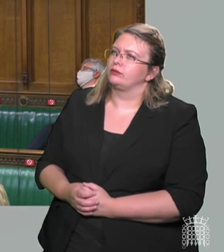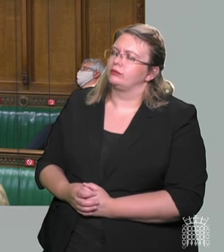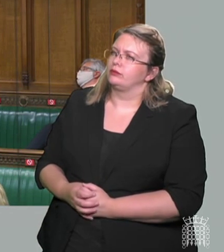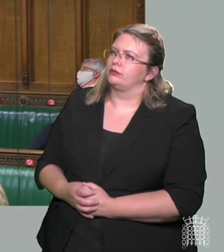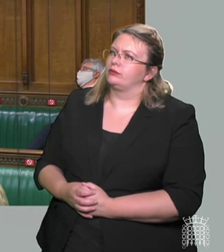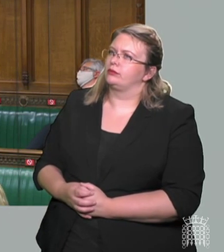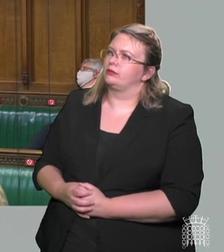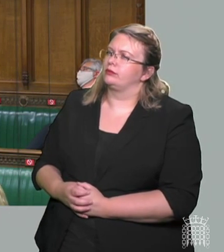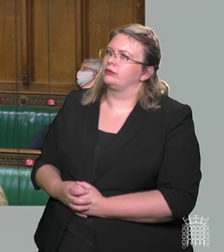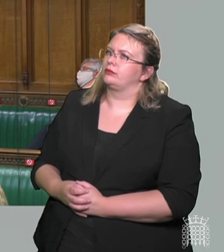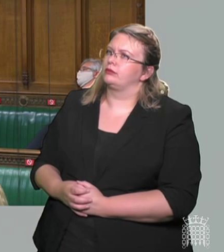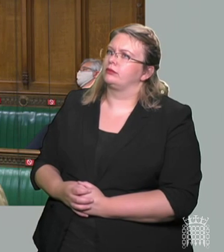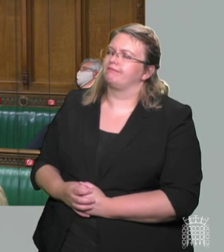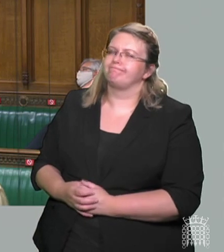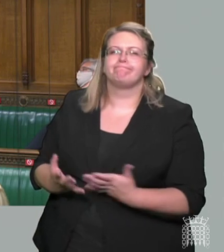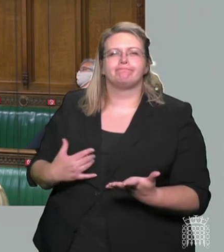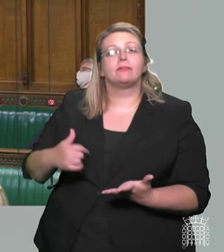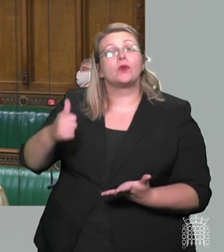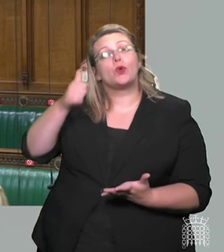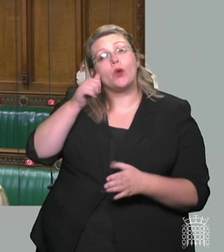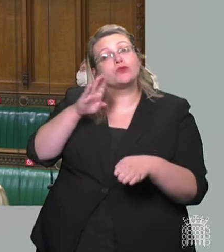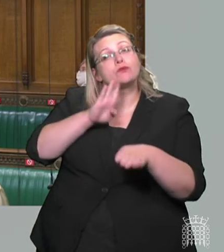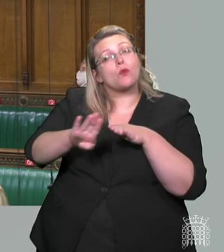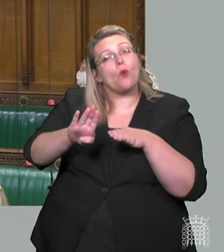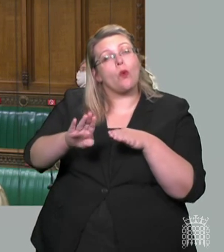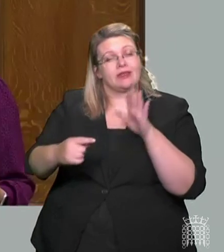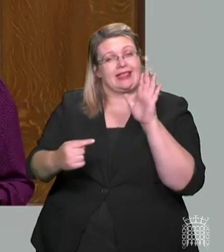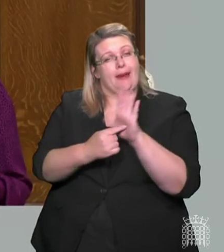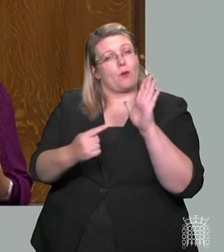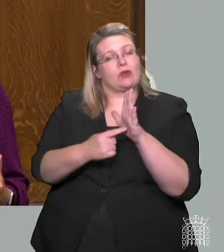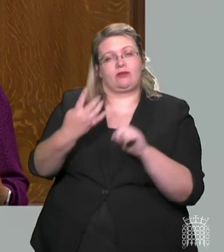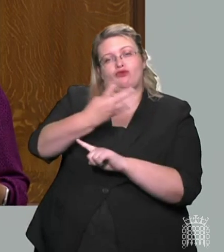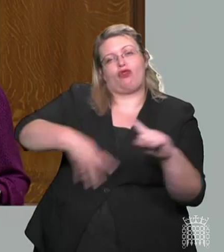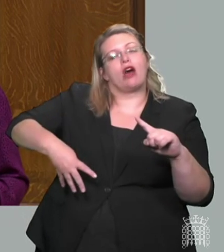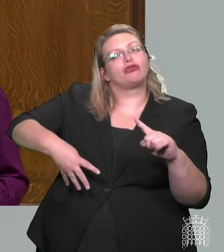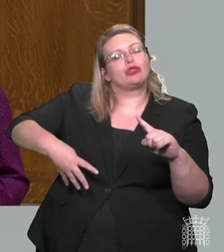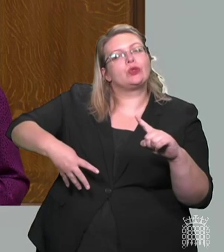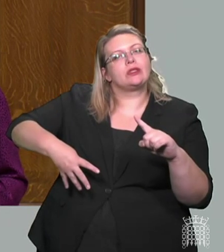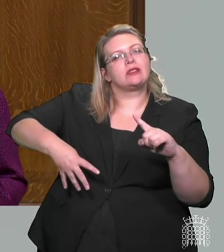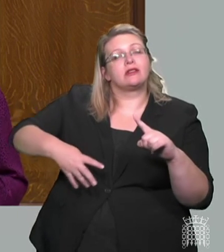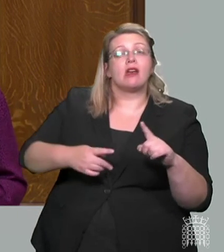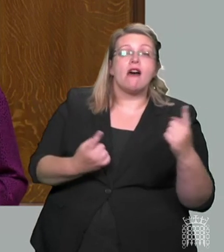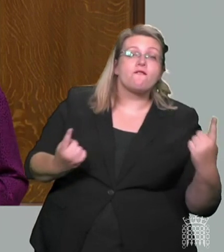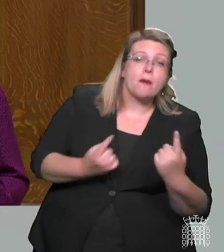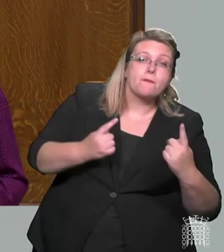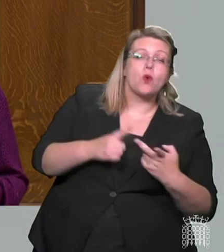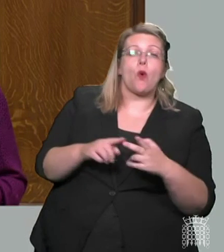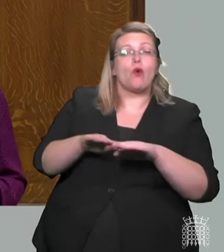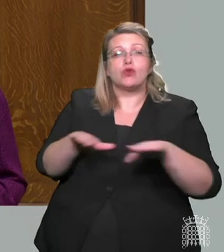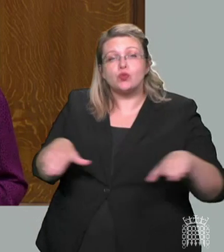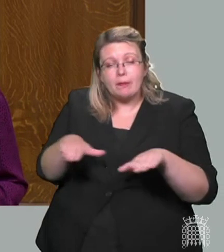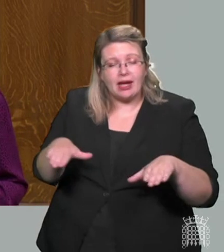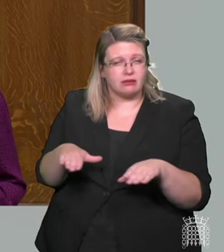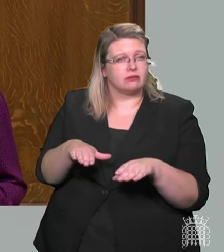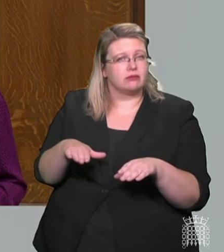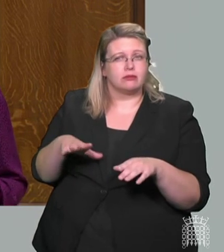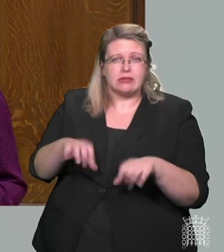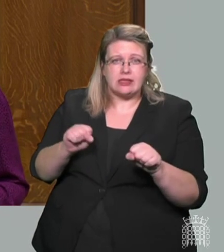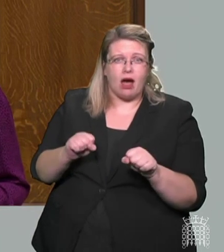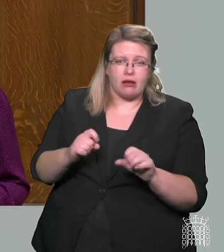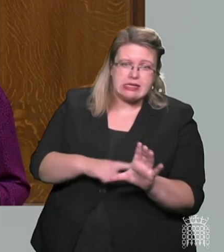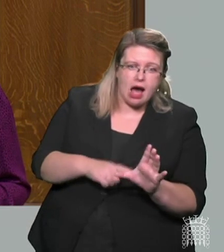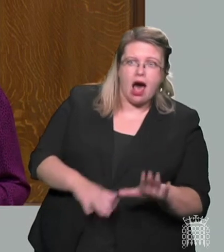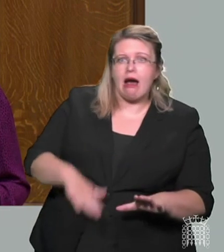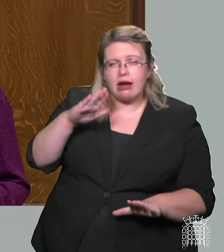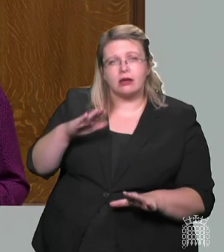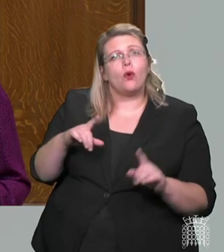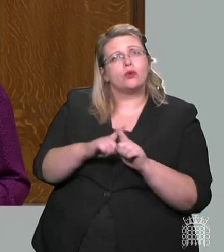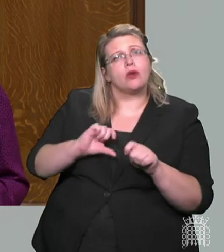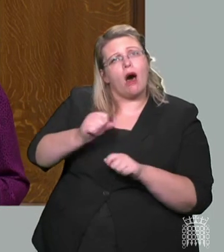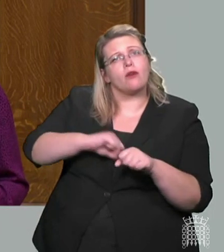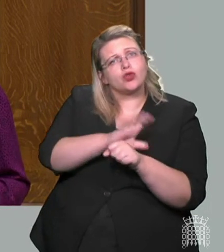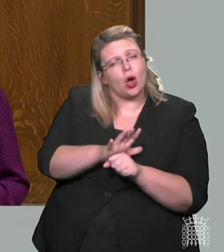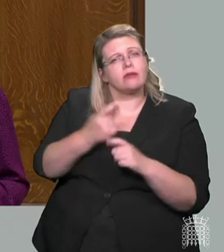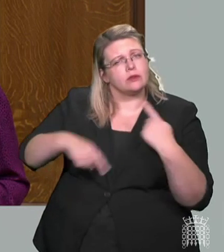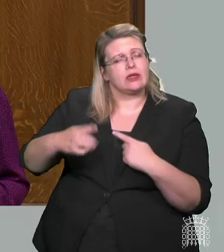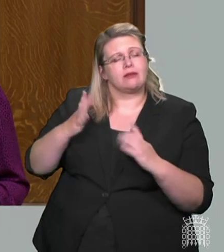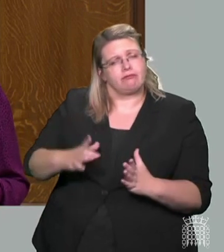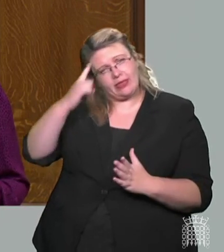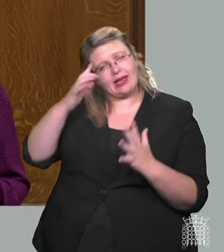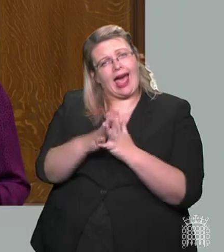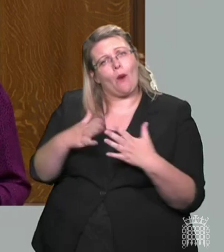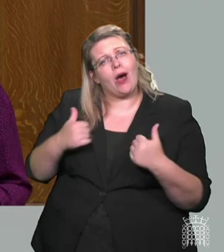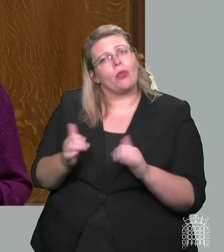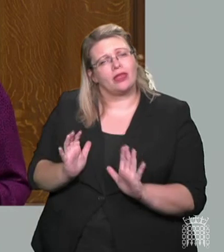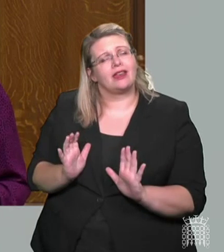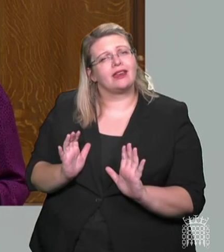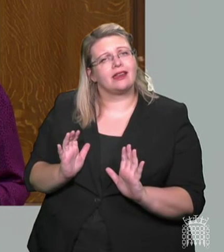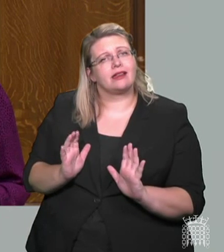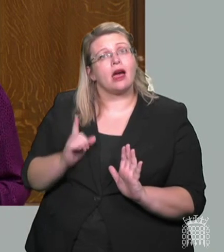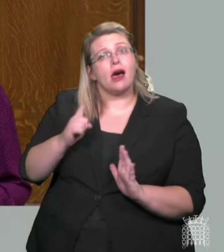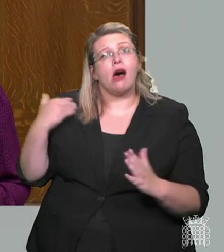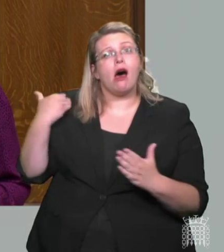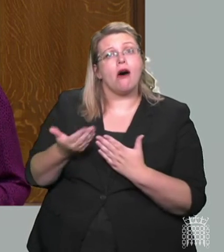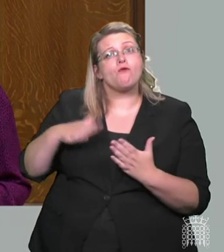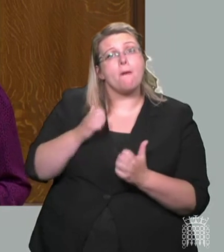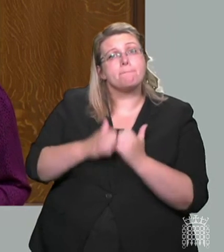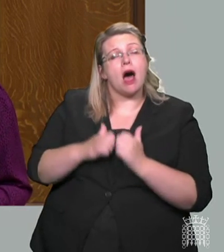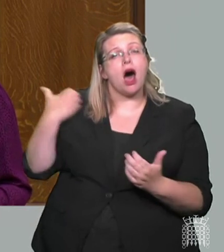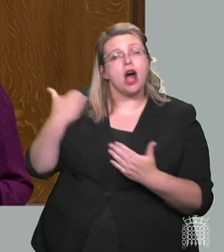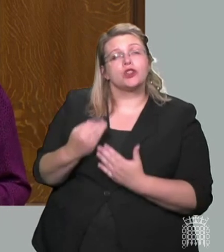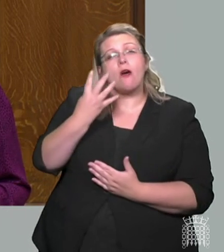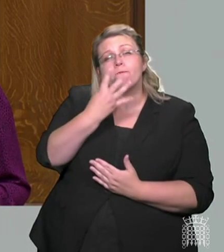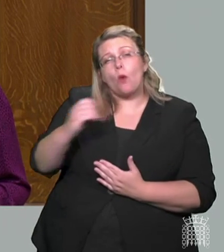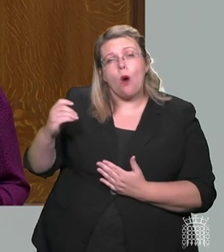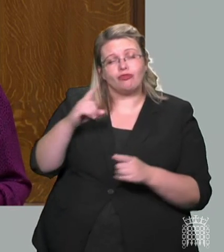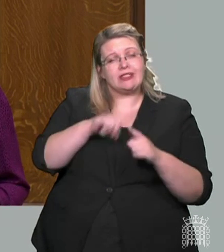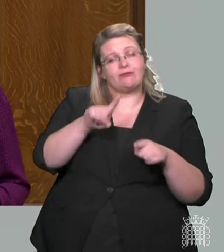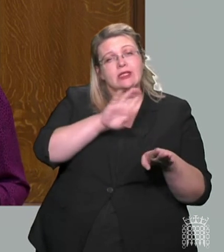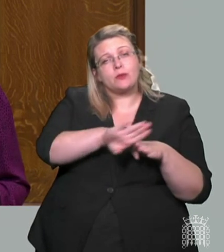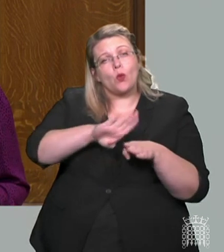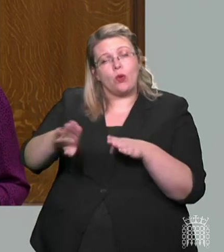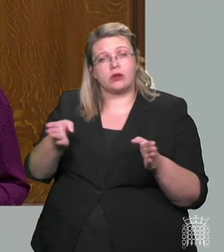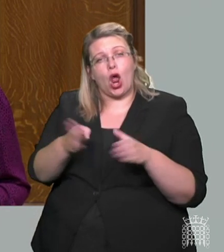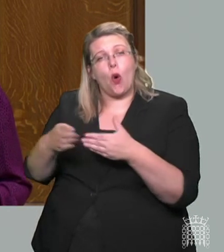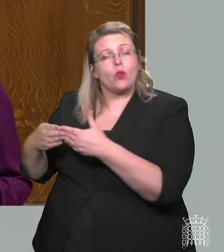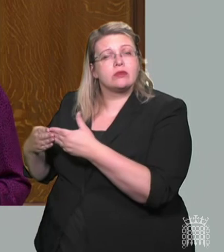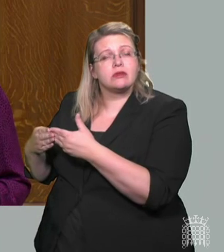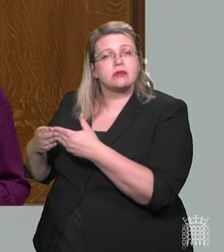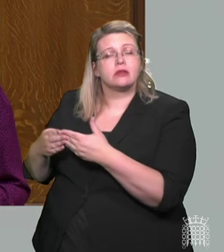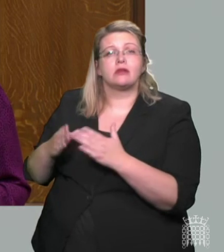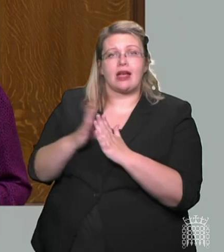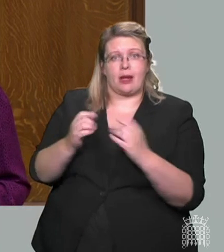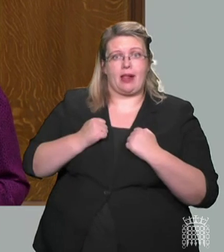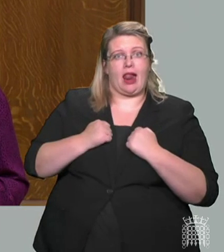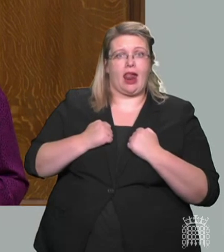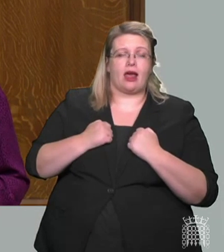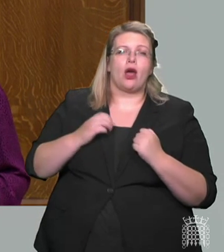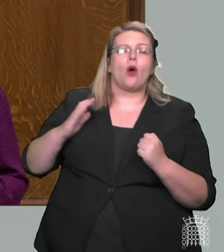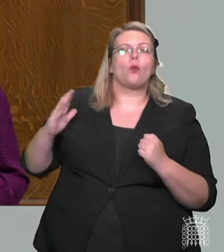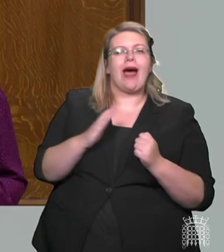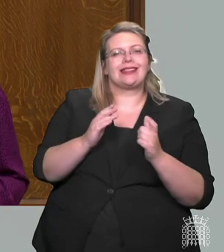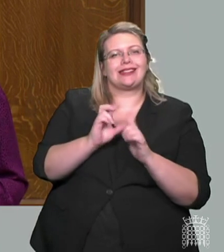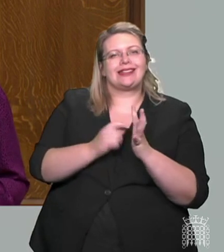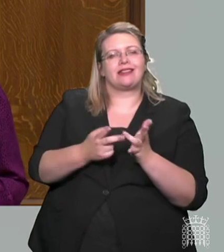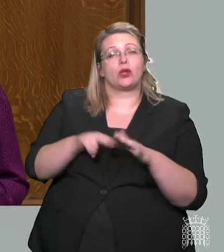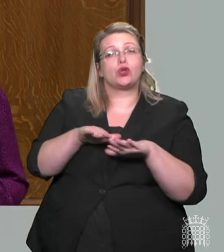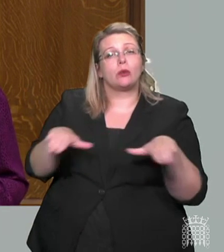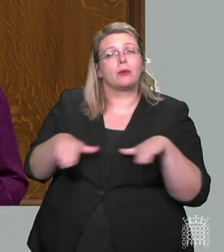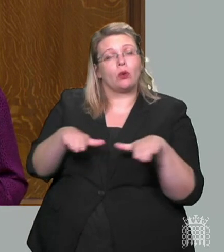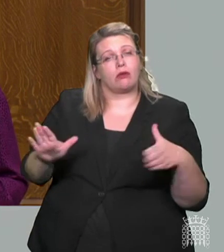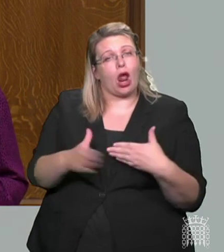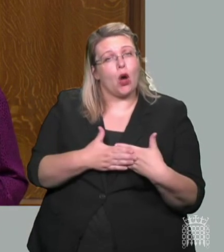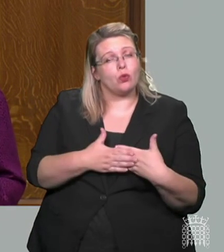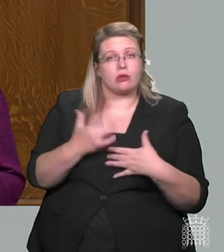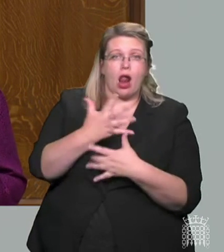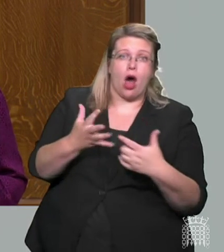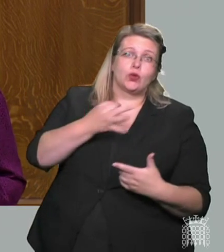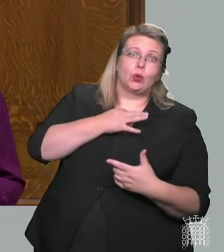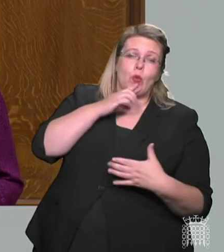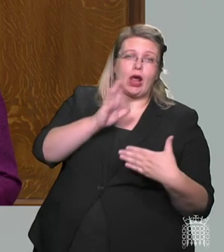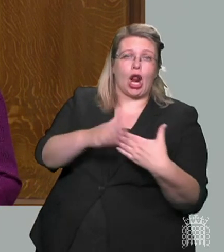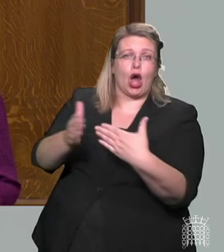We all know that great sport starts at the grassroots, whether that is football or swimming, and we all need help and encouragement to live healthier lives post pandemic, yet since last March over 400 leisure and fitness facilities have permanently closed, including our much-loved swimming pool in West Denton, and many thousands more are under threat.